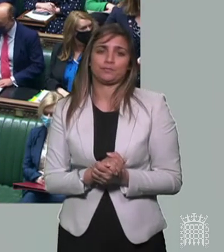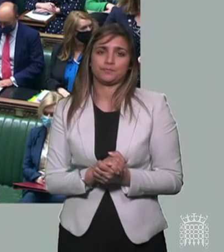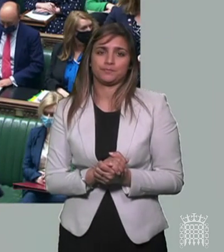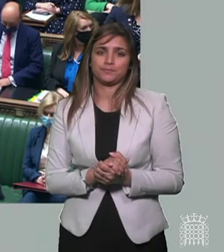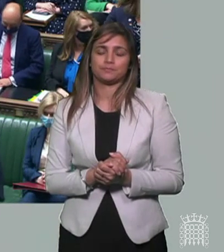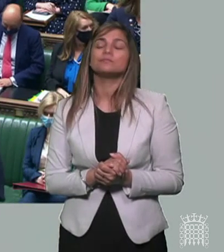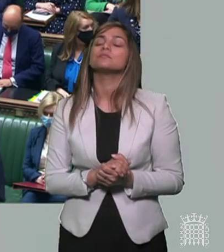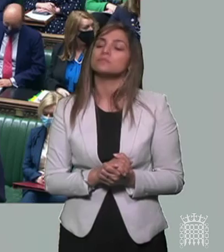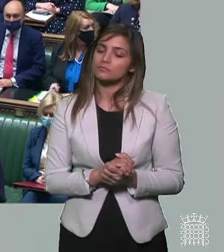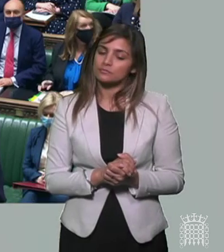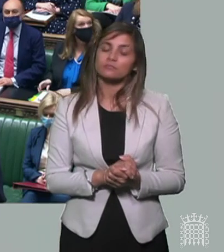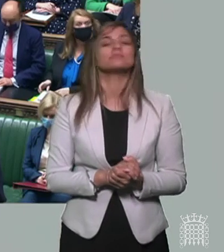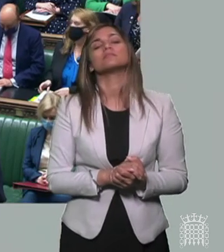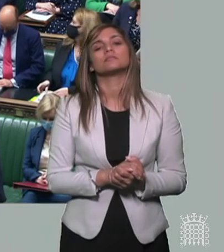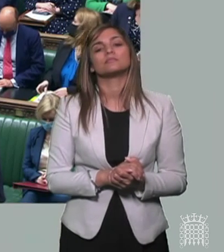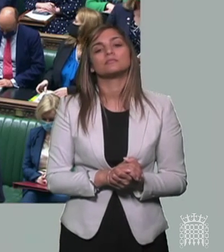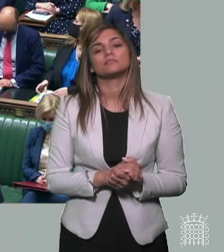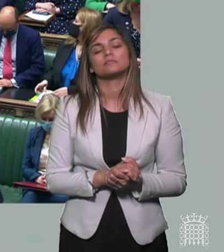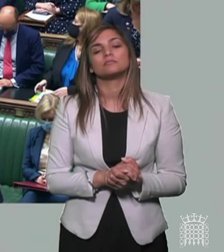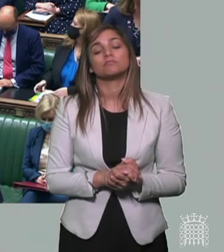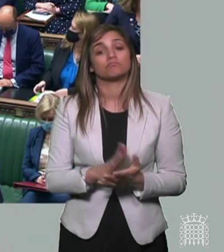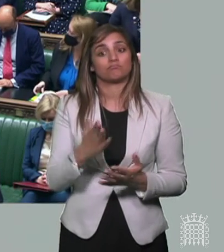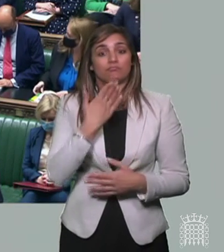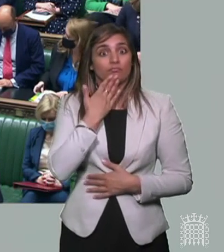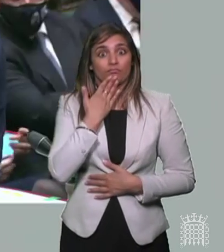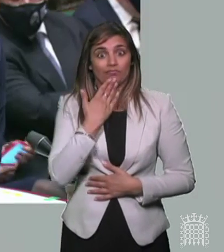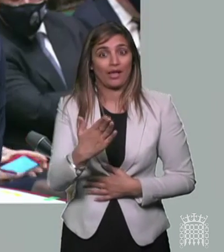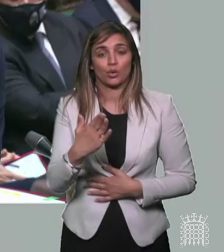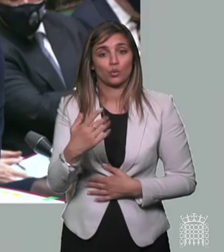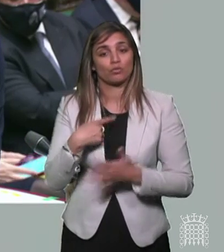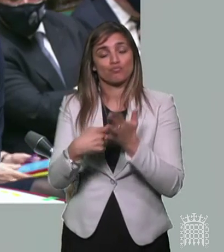I thank my honourable Friend for his campaign.